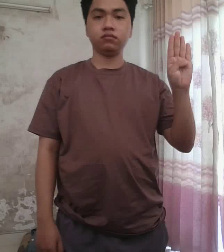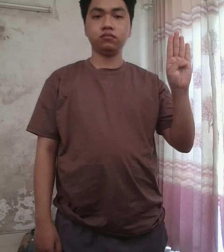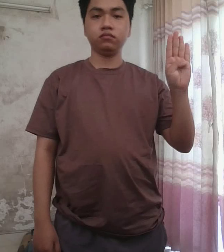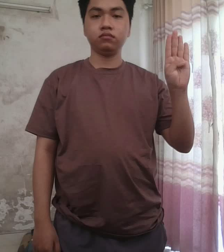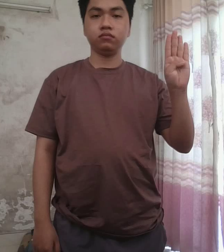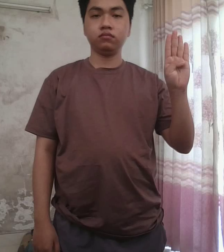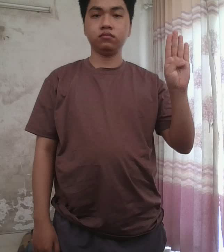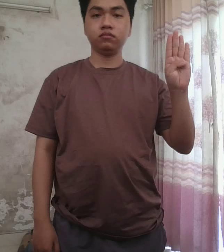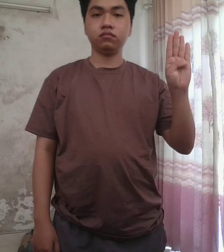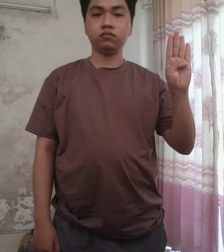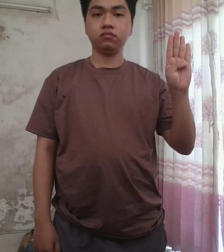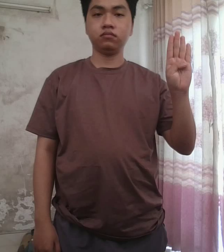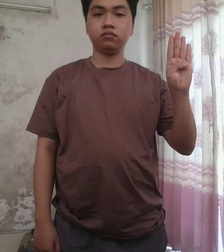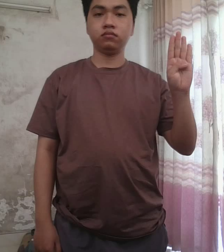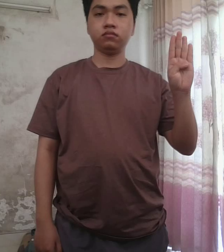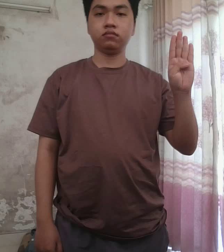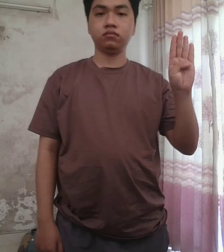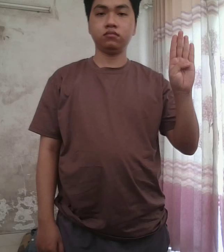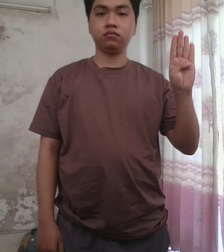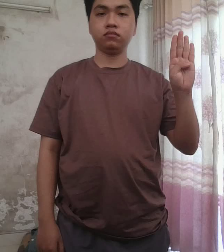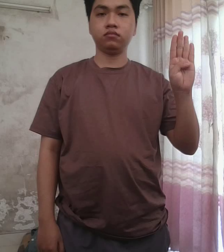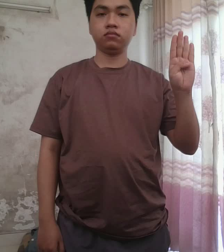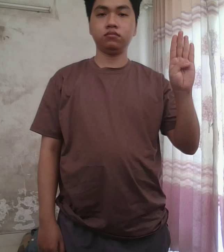b